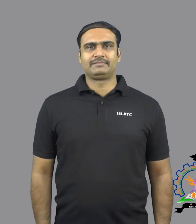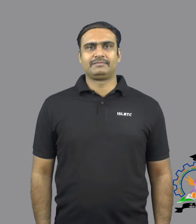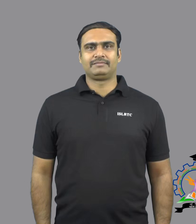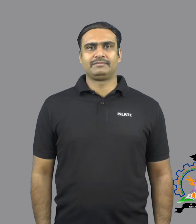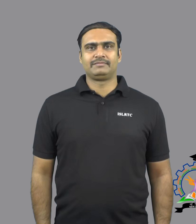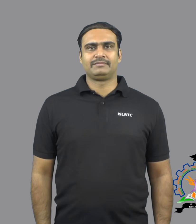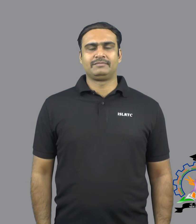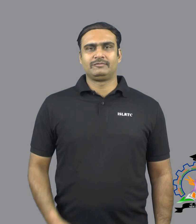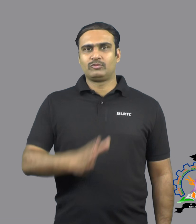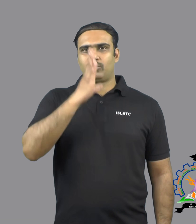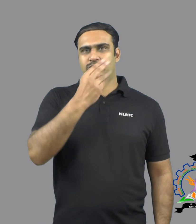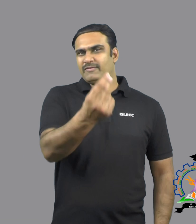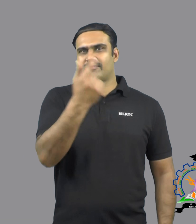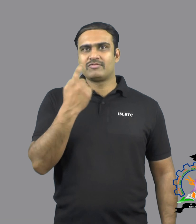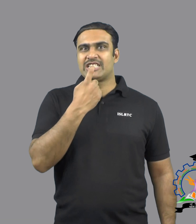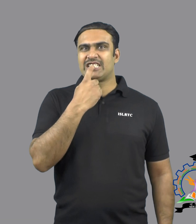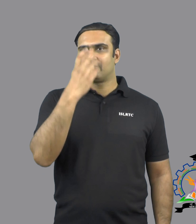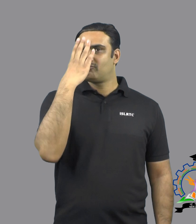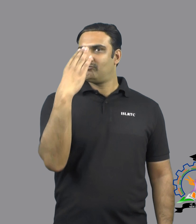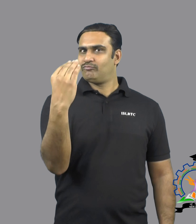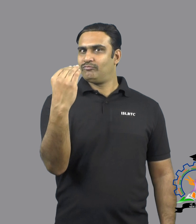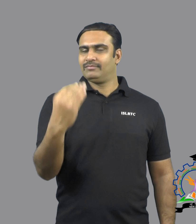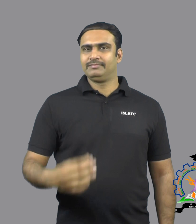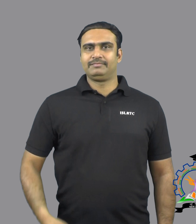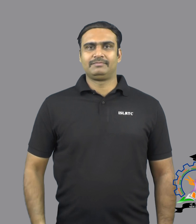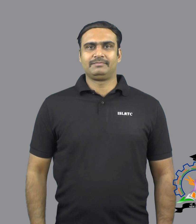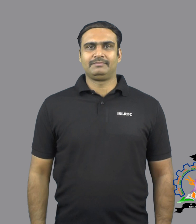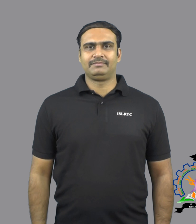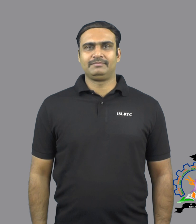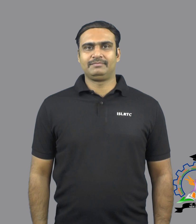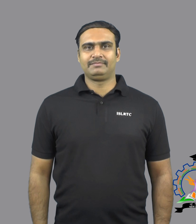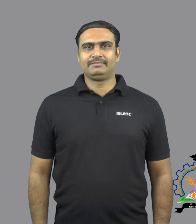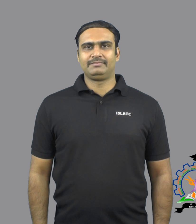Bullet Train